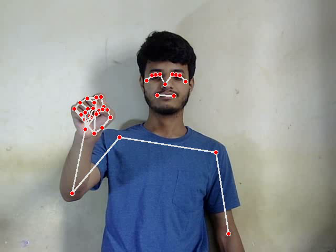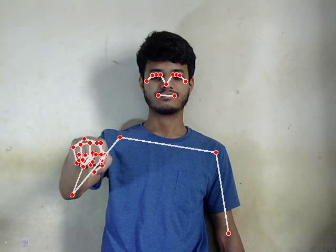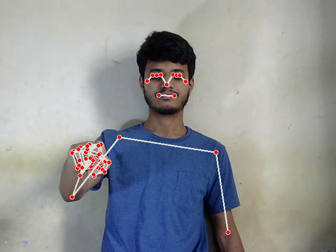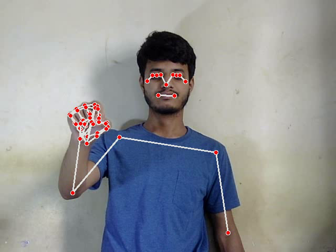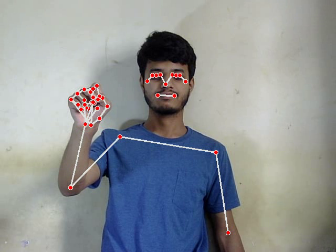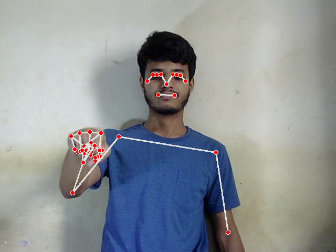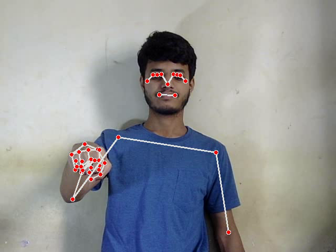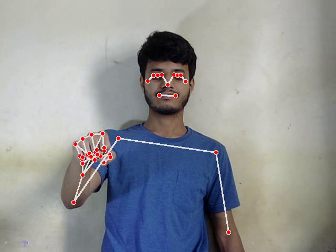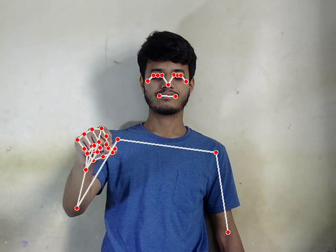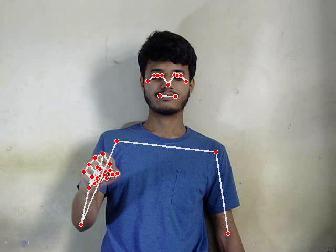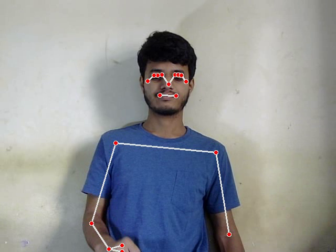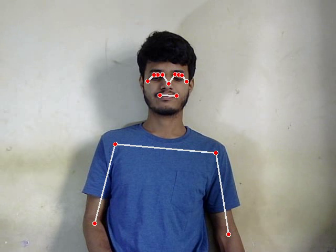yes